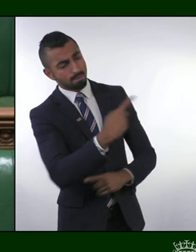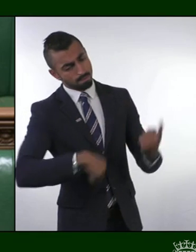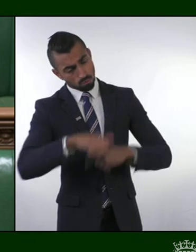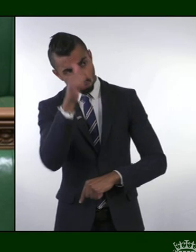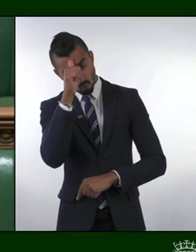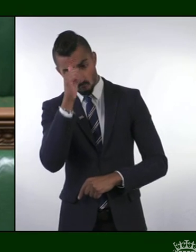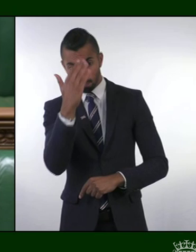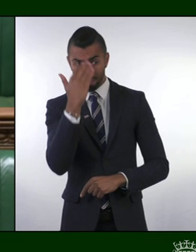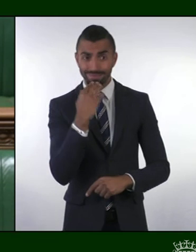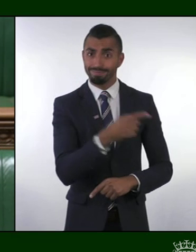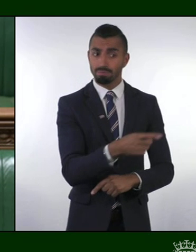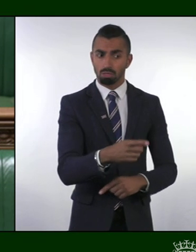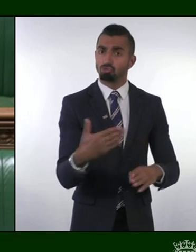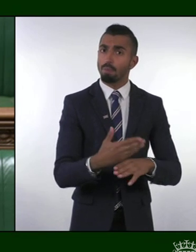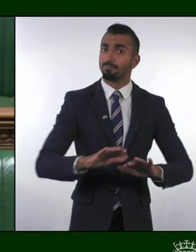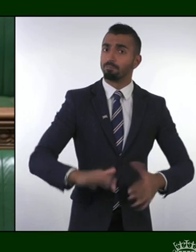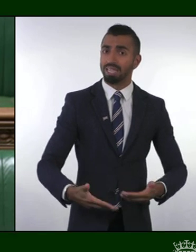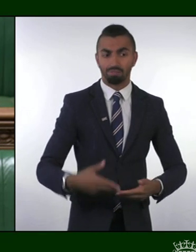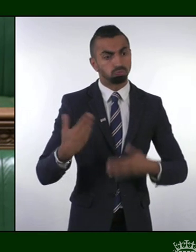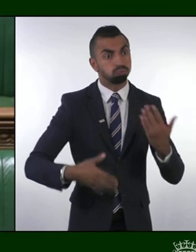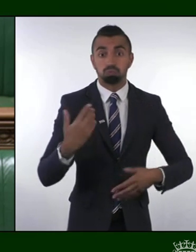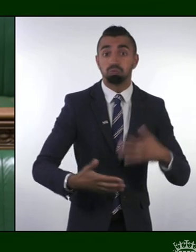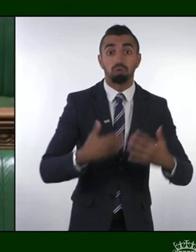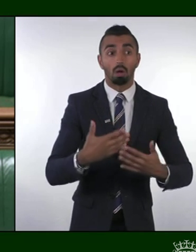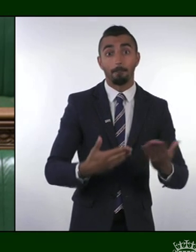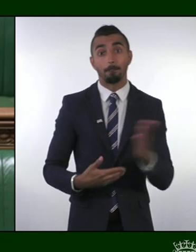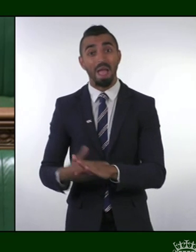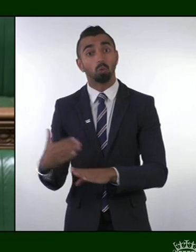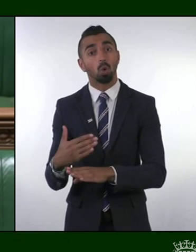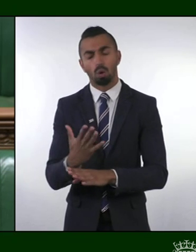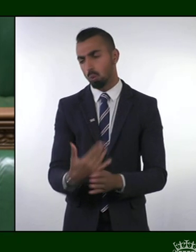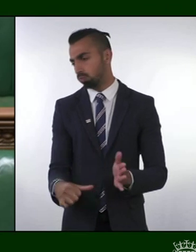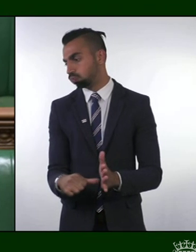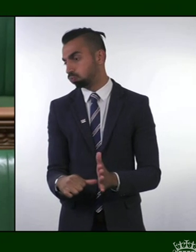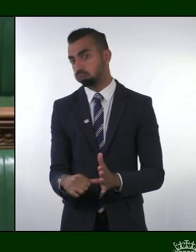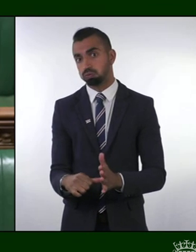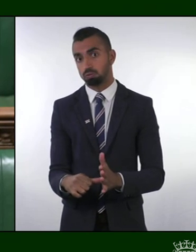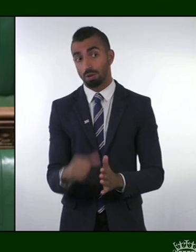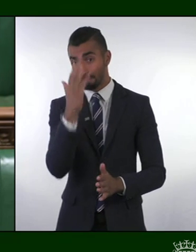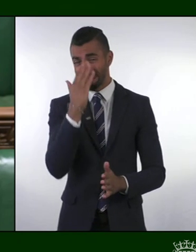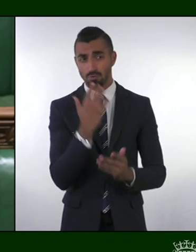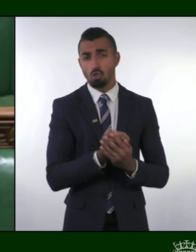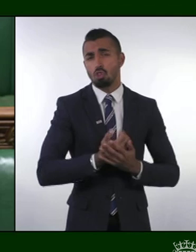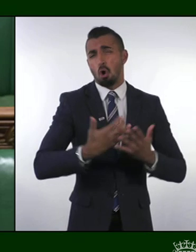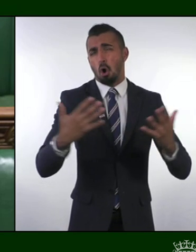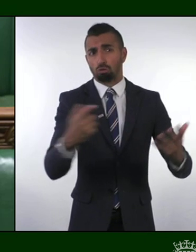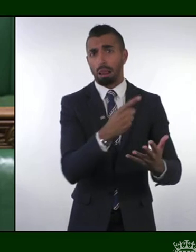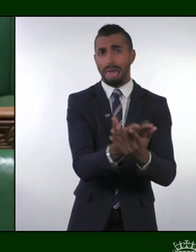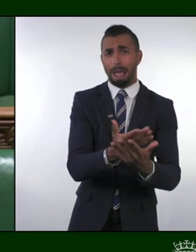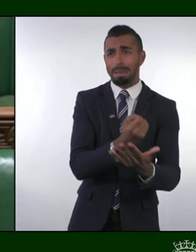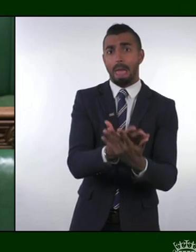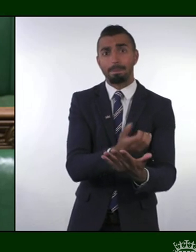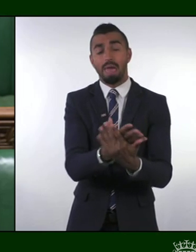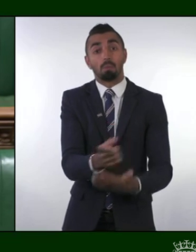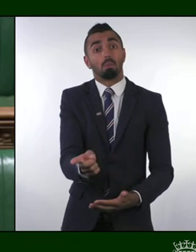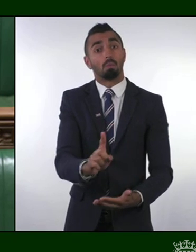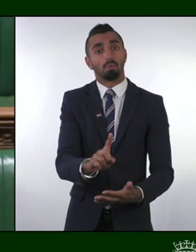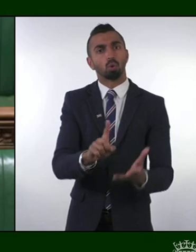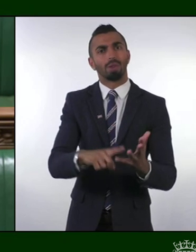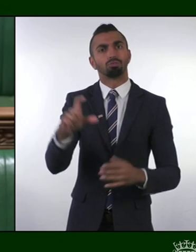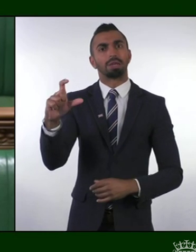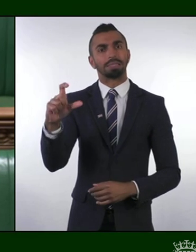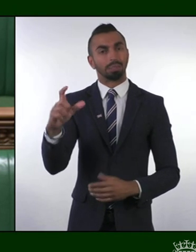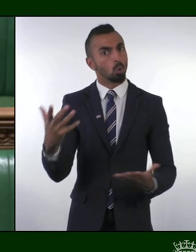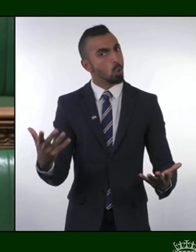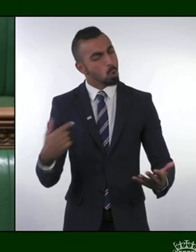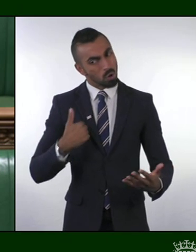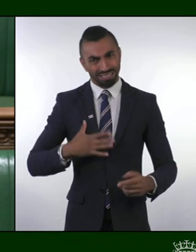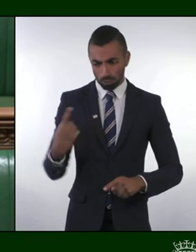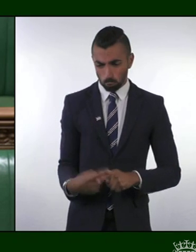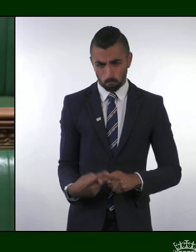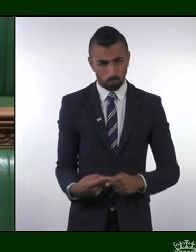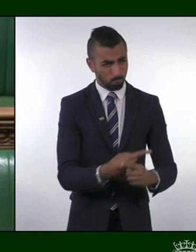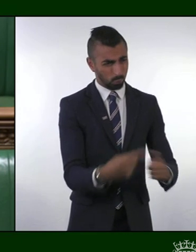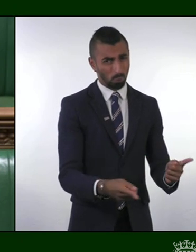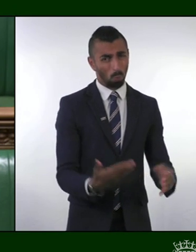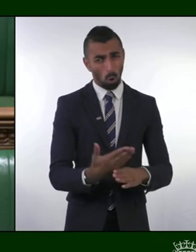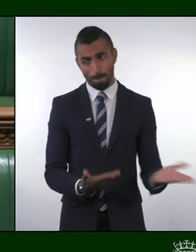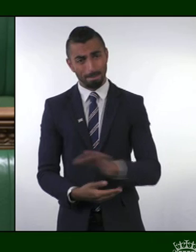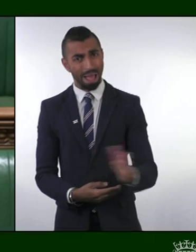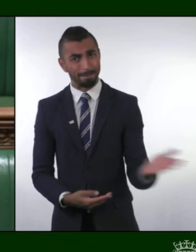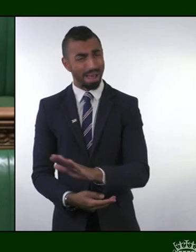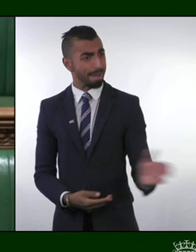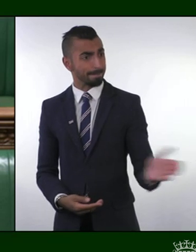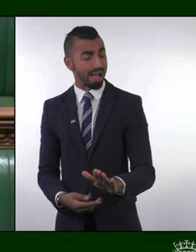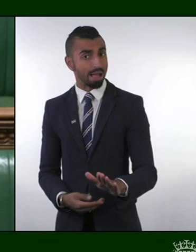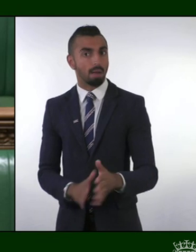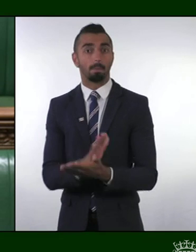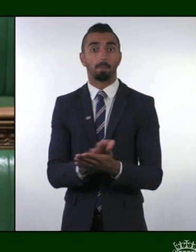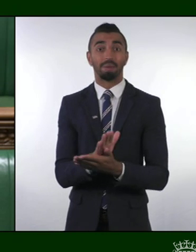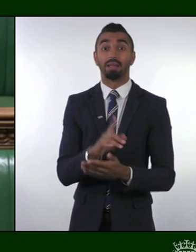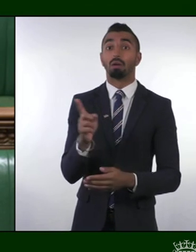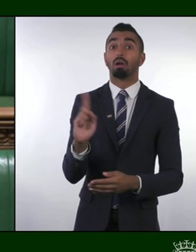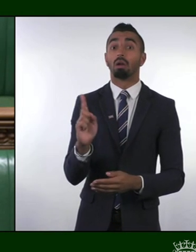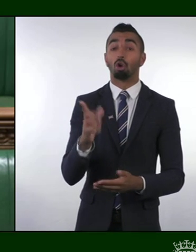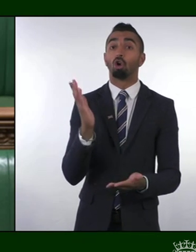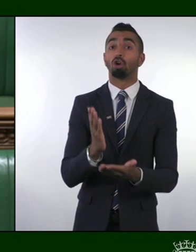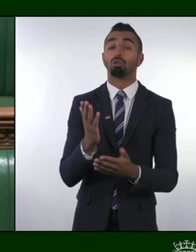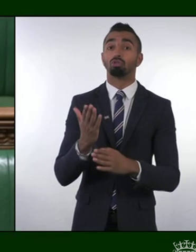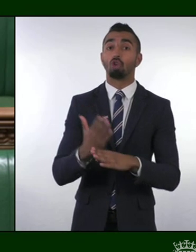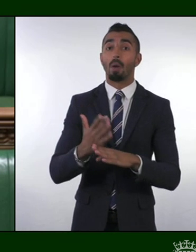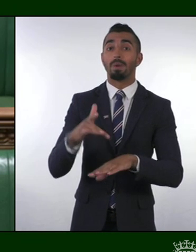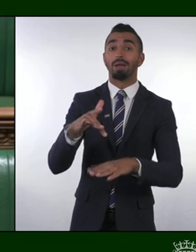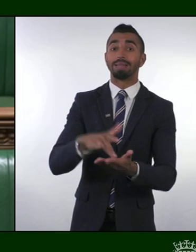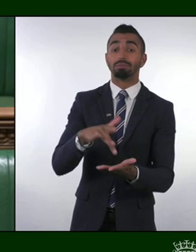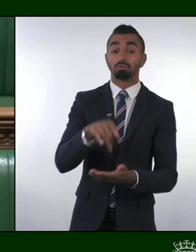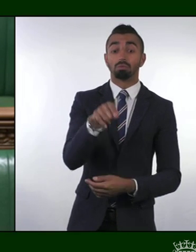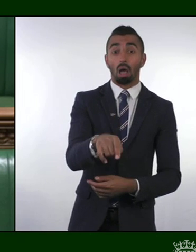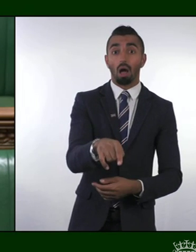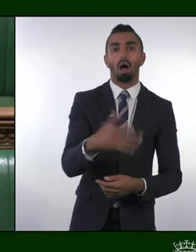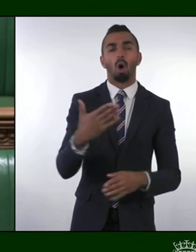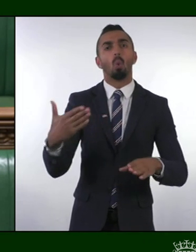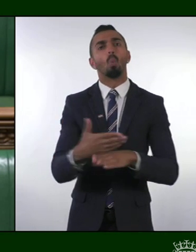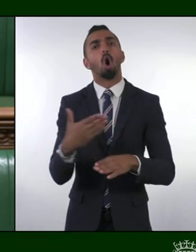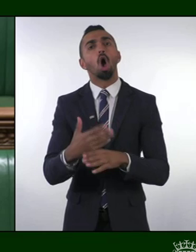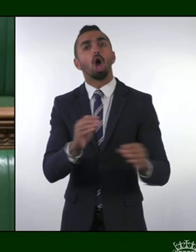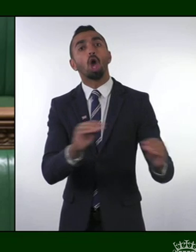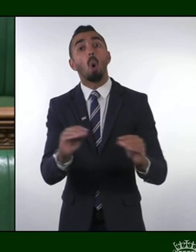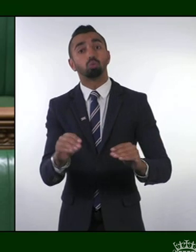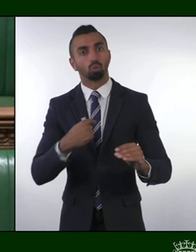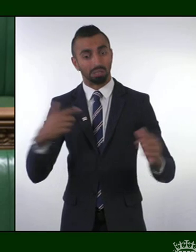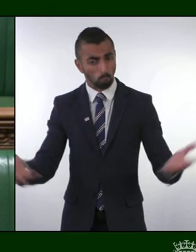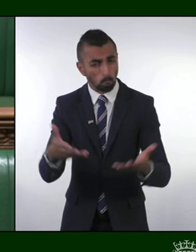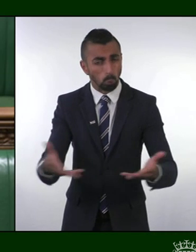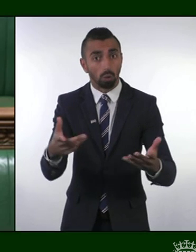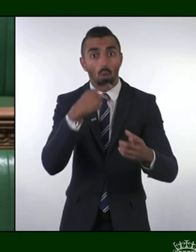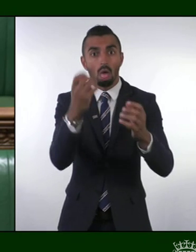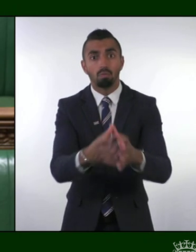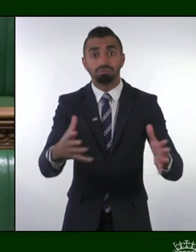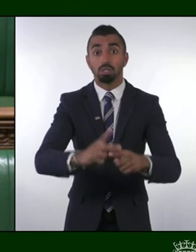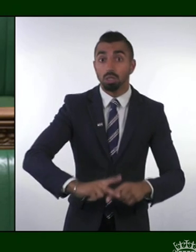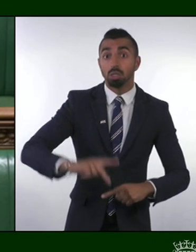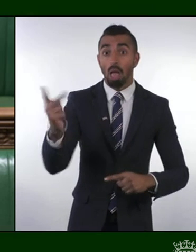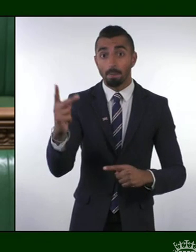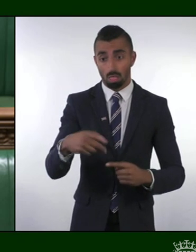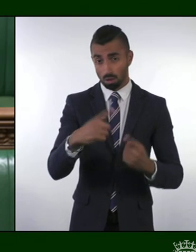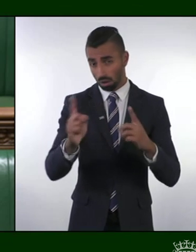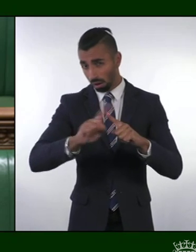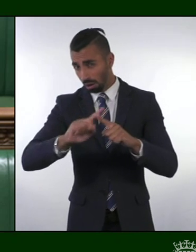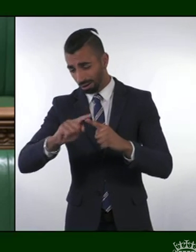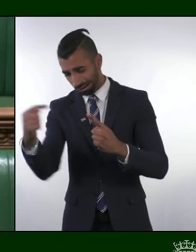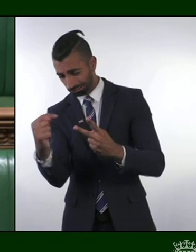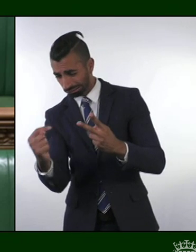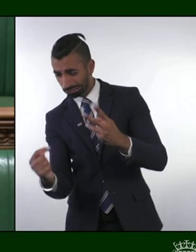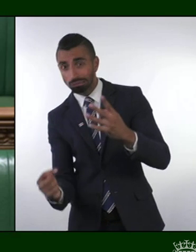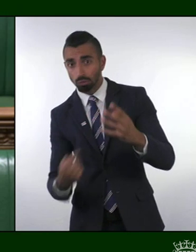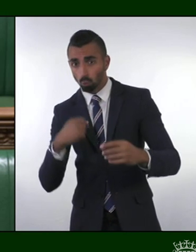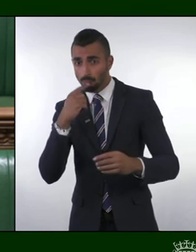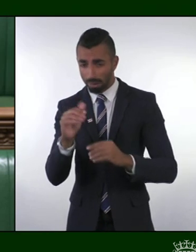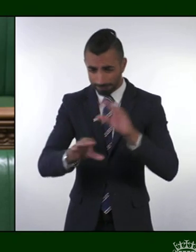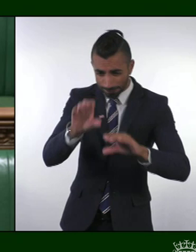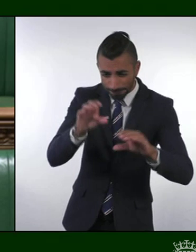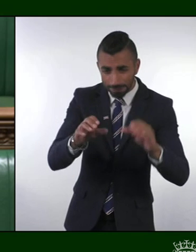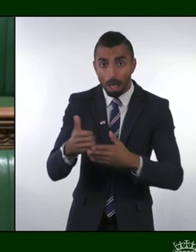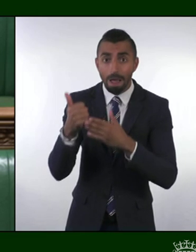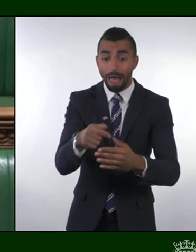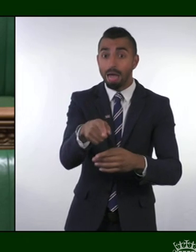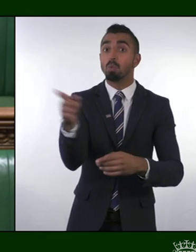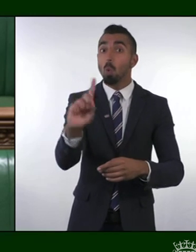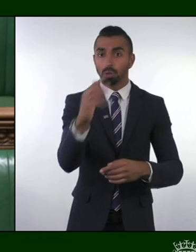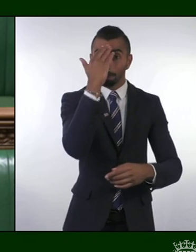Millions of people are moving on to universal credit and need urgent support to get back to work, so we are doubling the number of work coaches in jobcentres, increasing the flexible support fund, extending the rapid response service, expanding the work and health programme, and developing a new scheme to support the long-term unemployed.